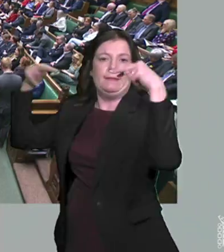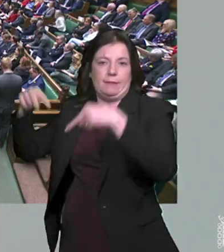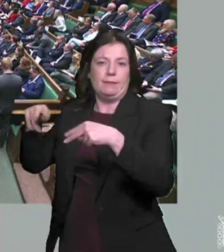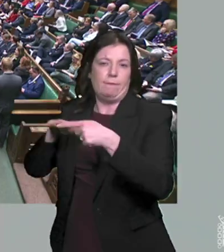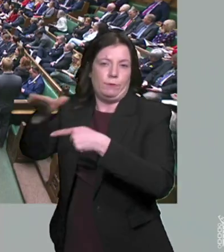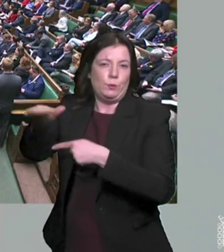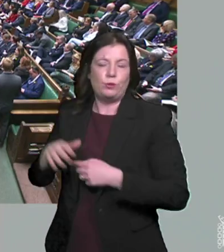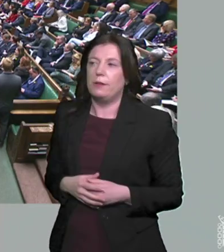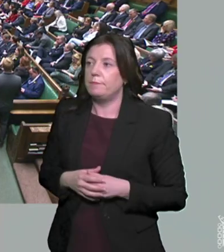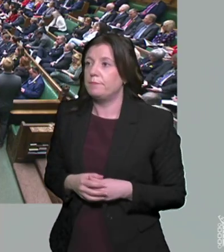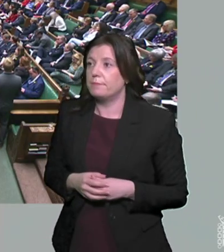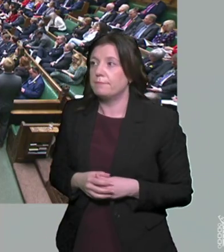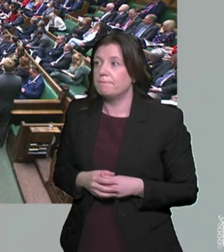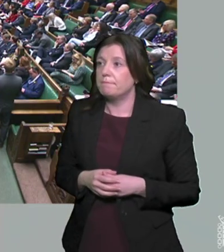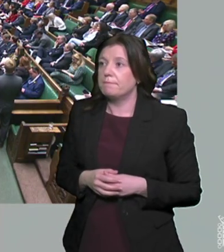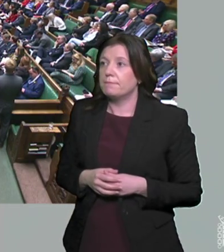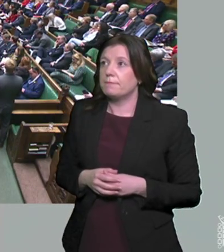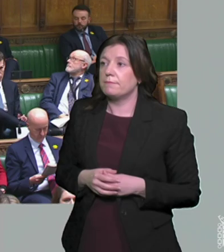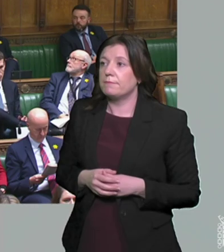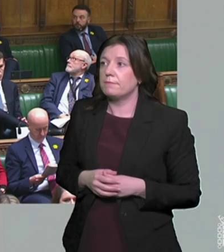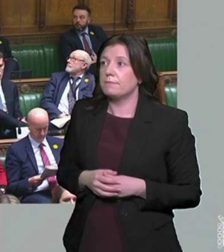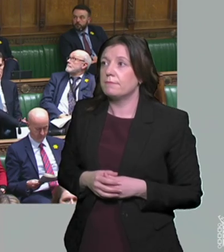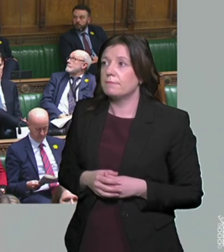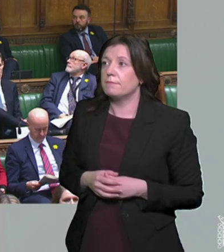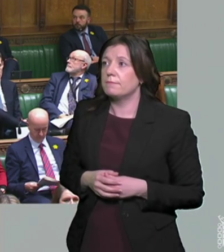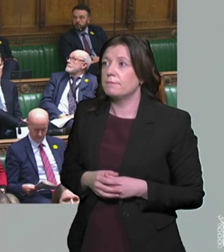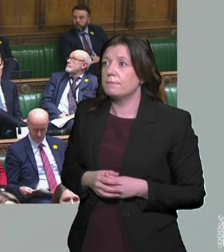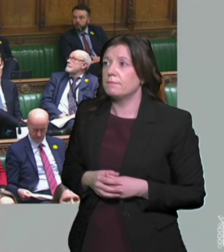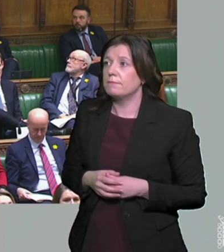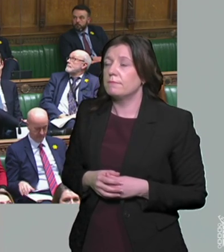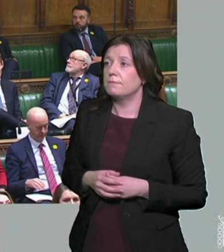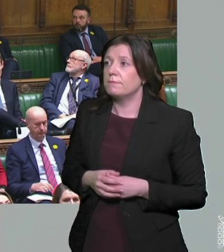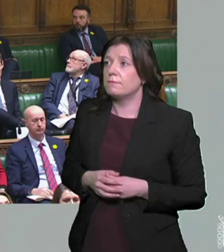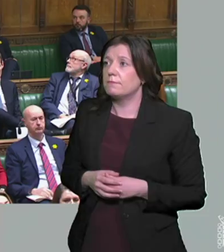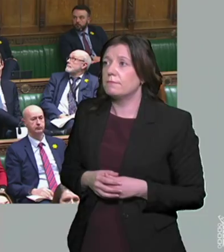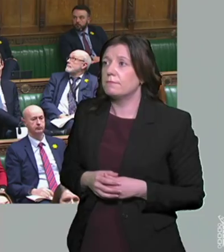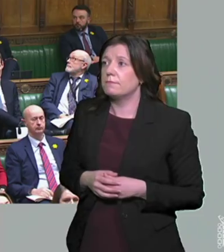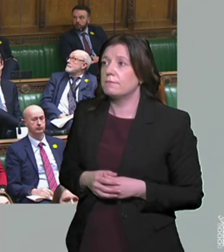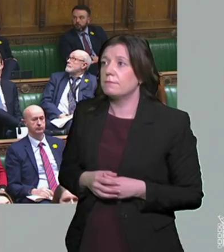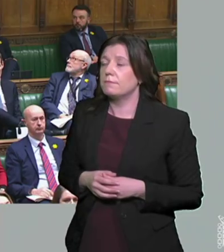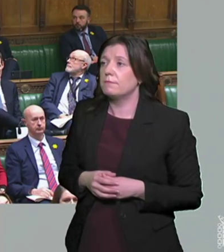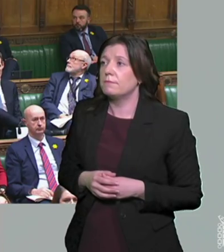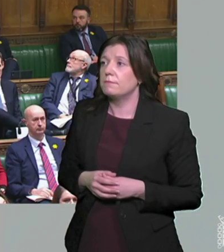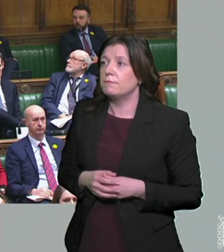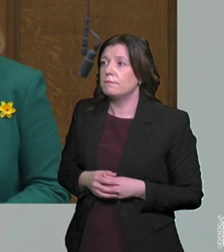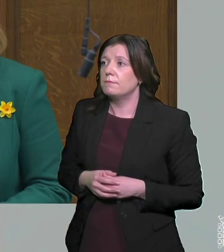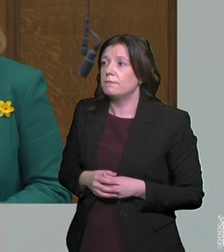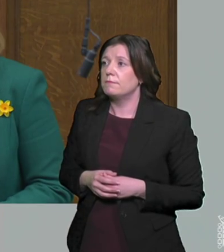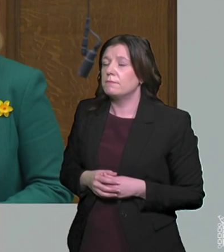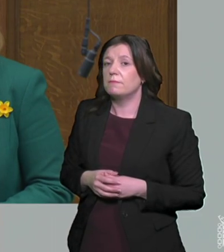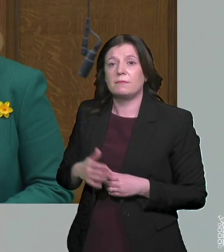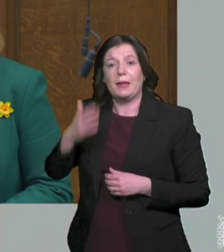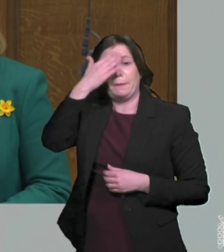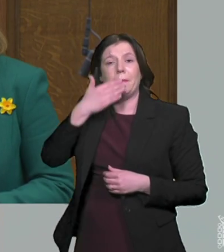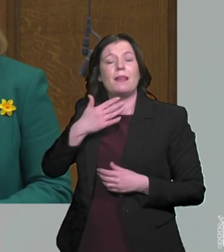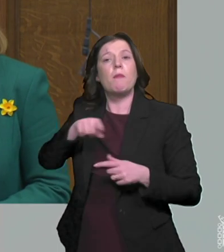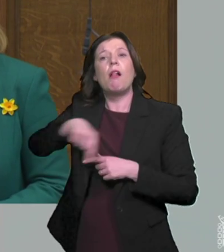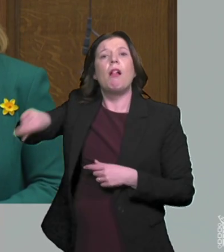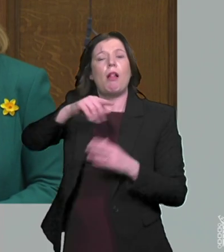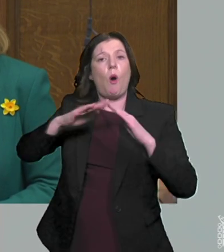Yesterday, new figures showed that there had been a 26% increase in the number of people sleeping rough.